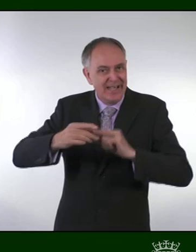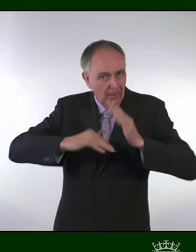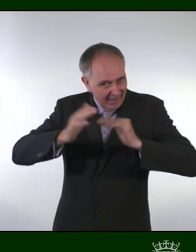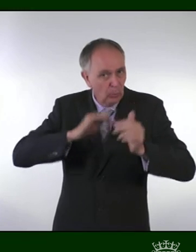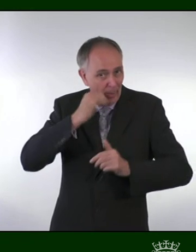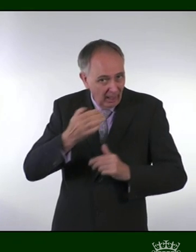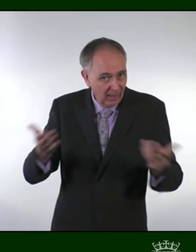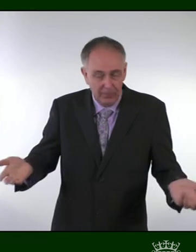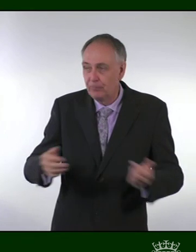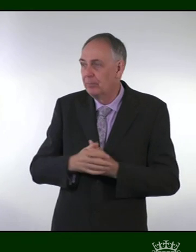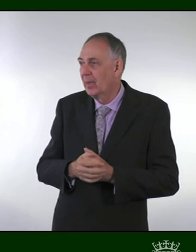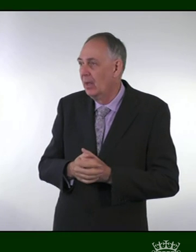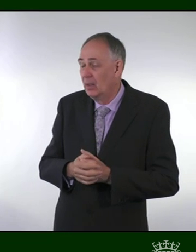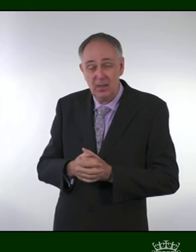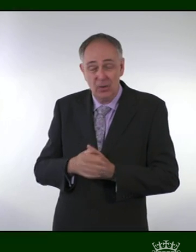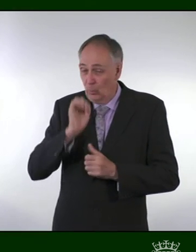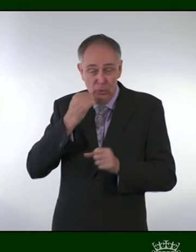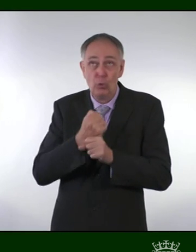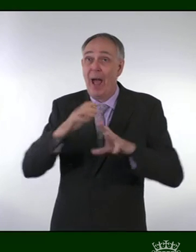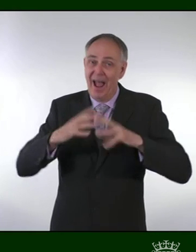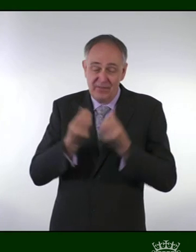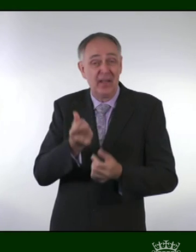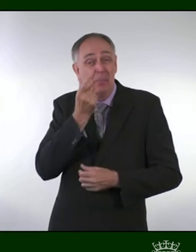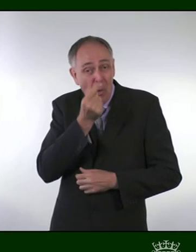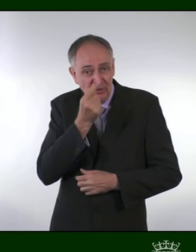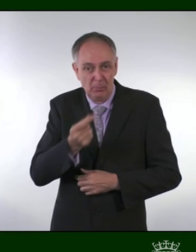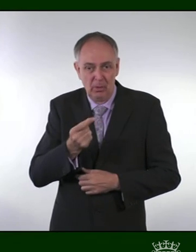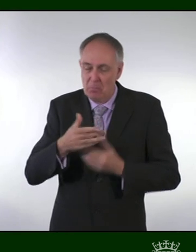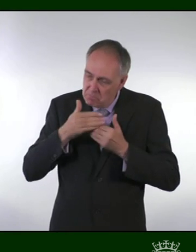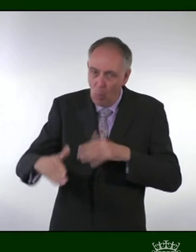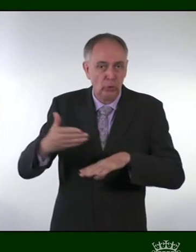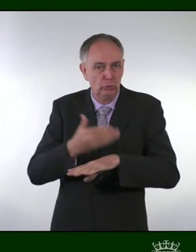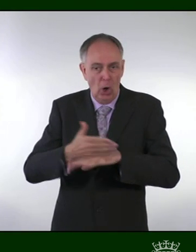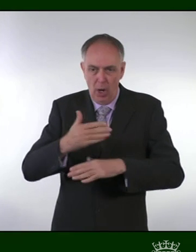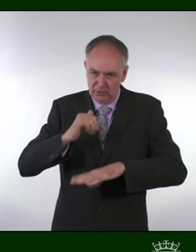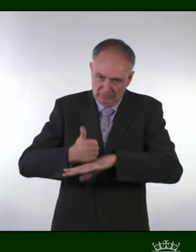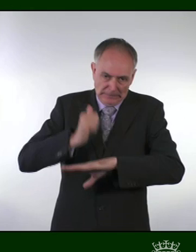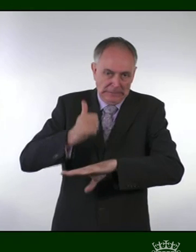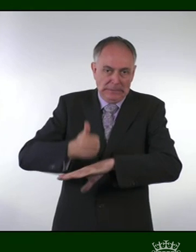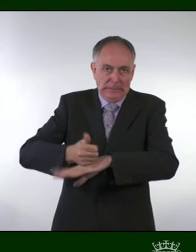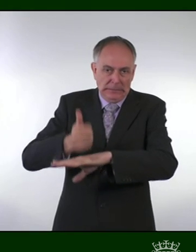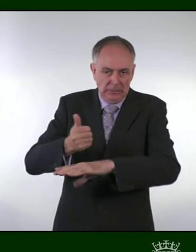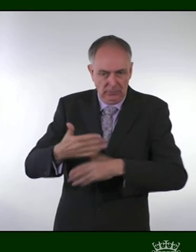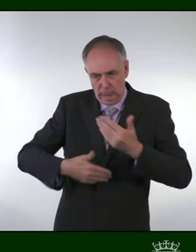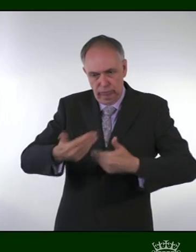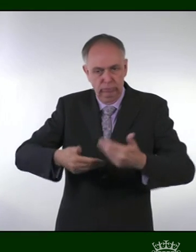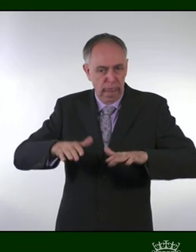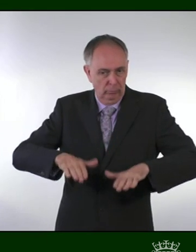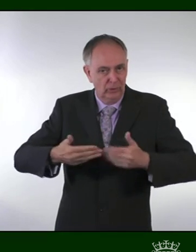We are going to do everything we can to ensure that we get jobs, jobs, jobs throughout this country.